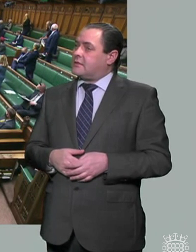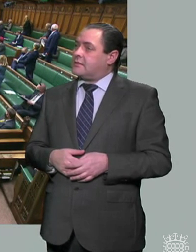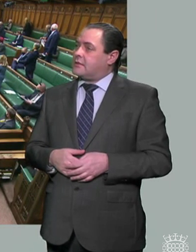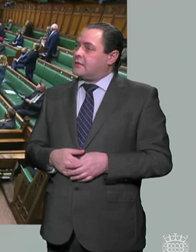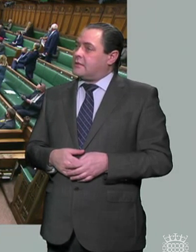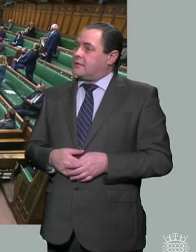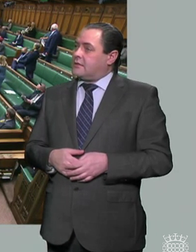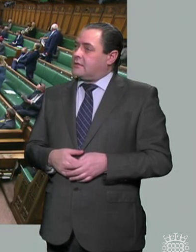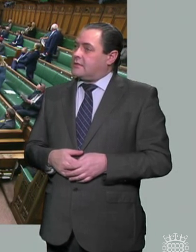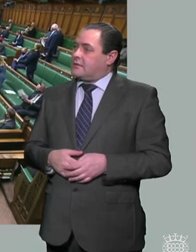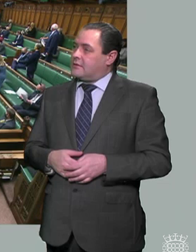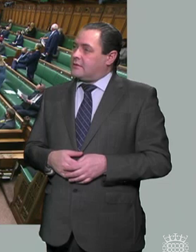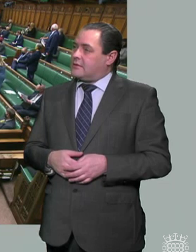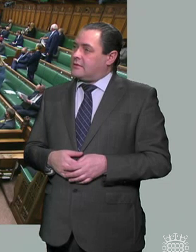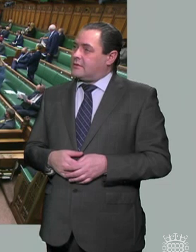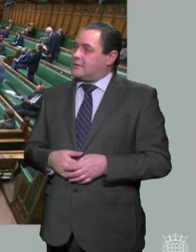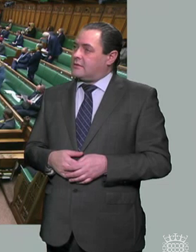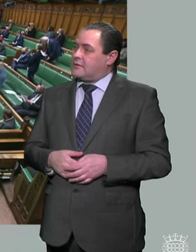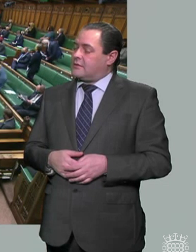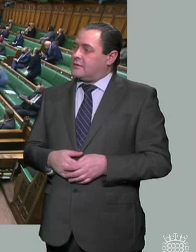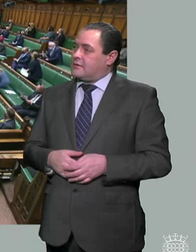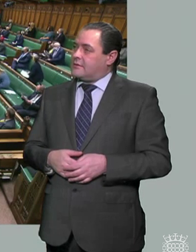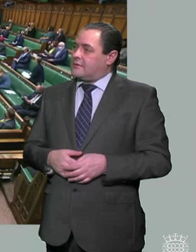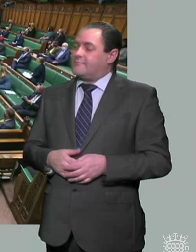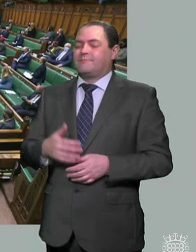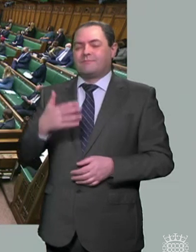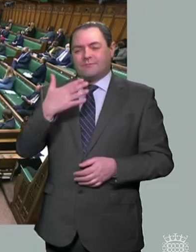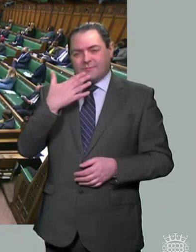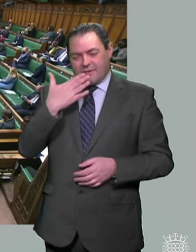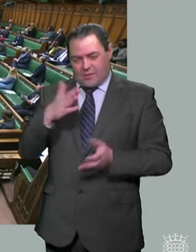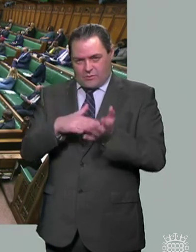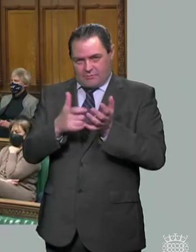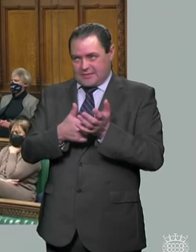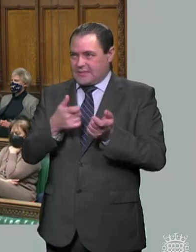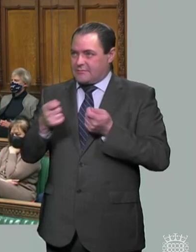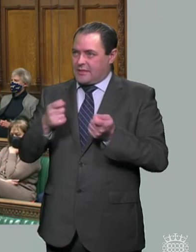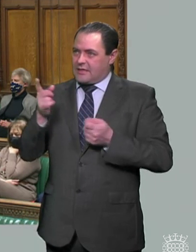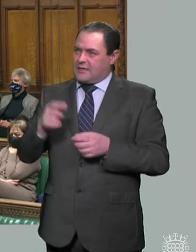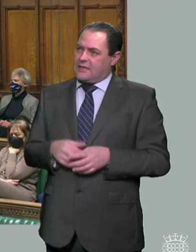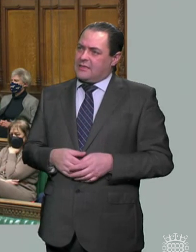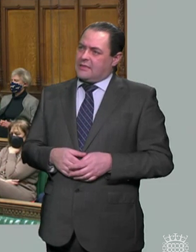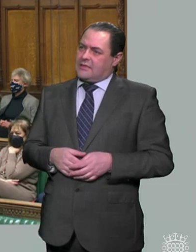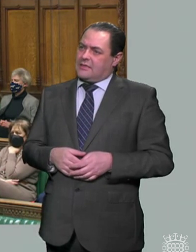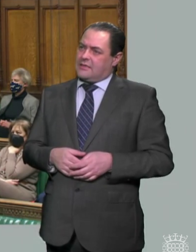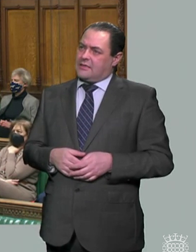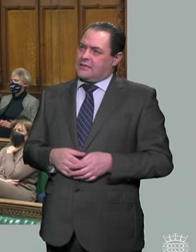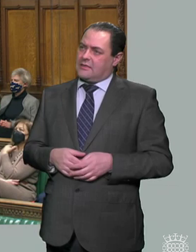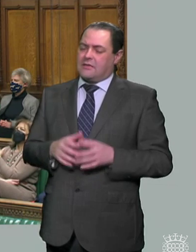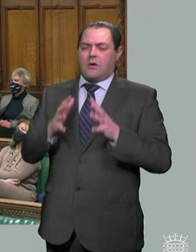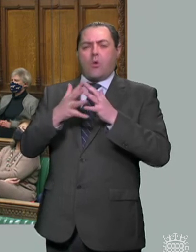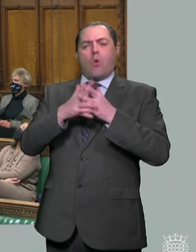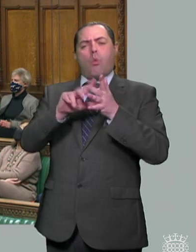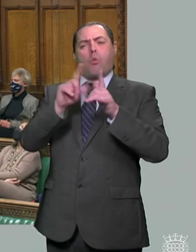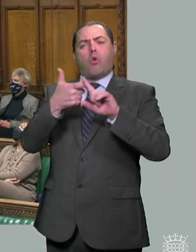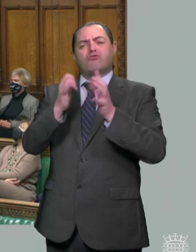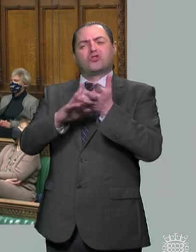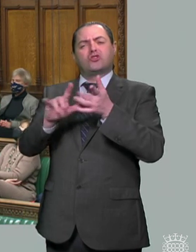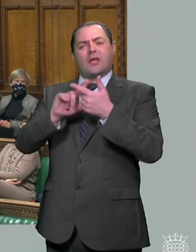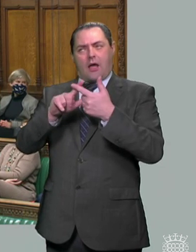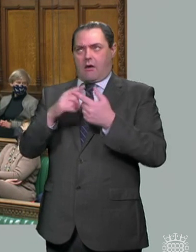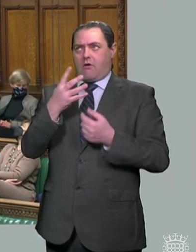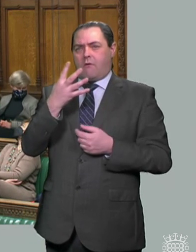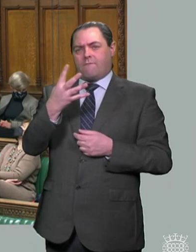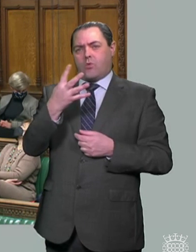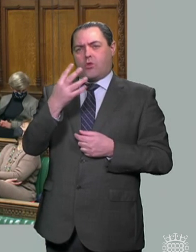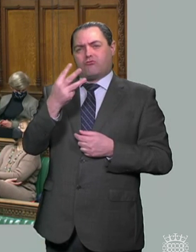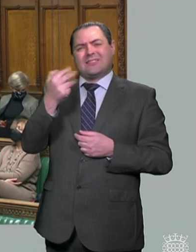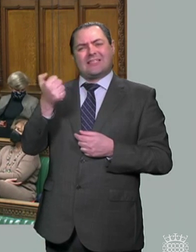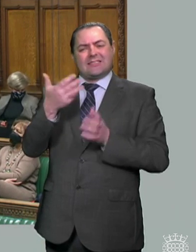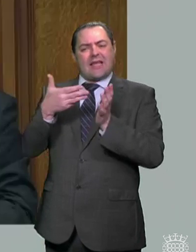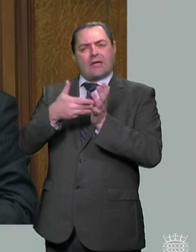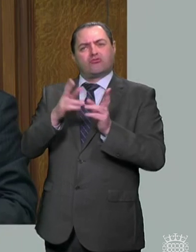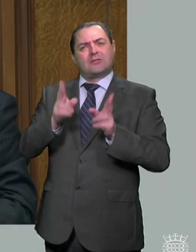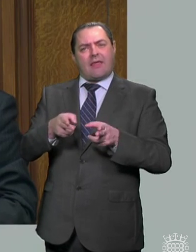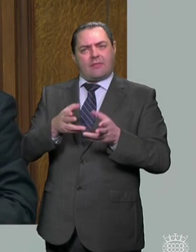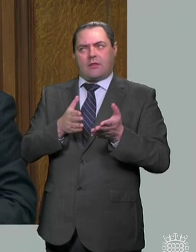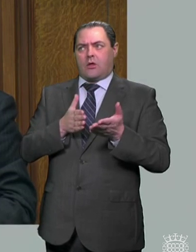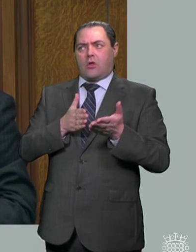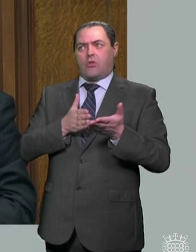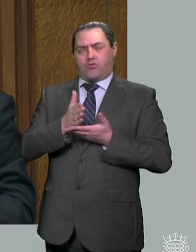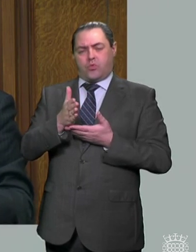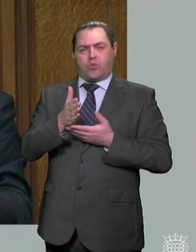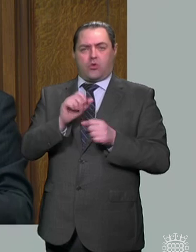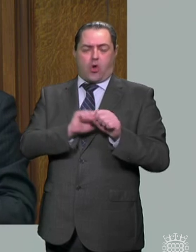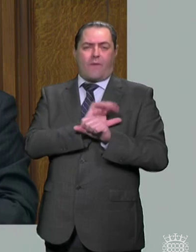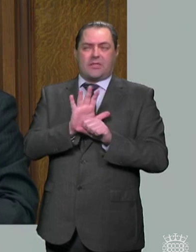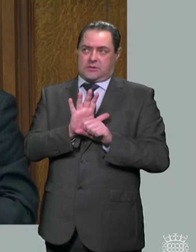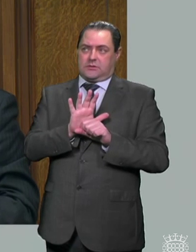In Warwickshire last year, there were 436 excess deaths caused by covid in care homes.